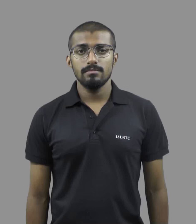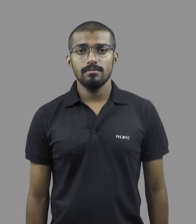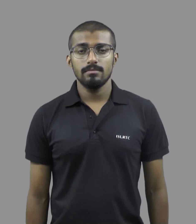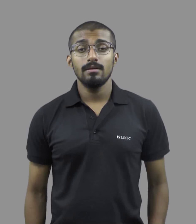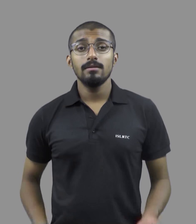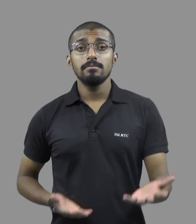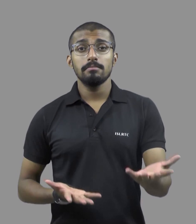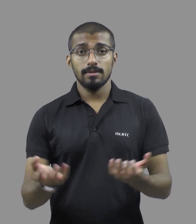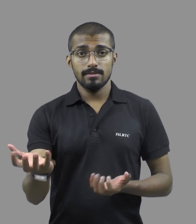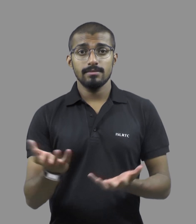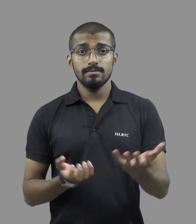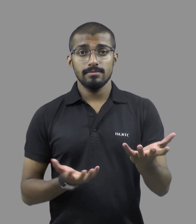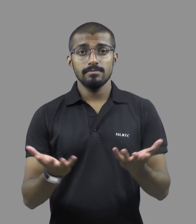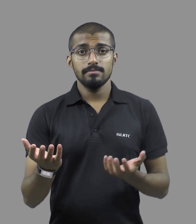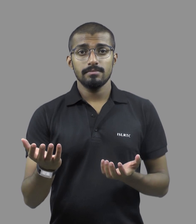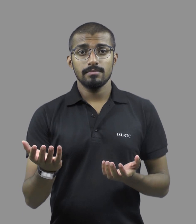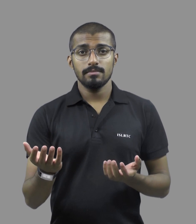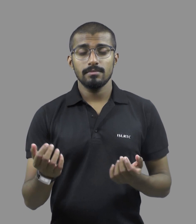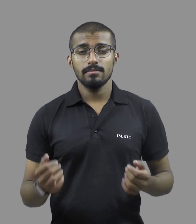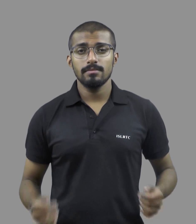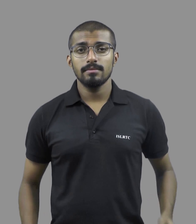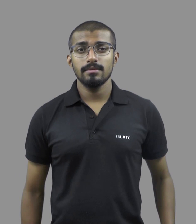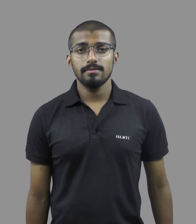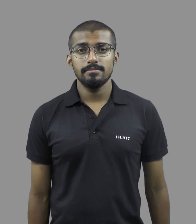Market